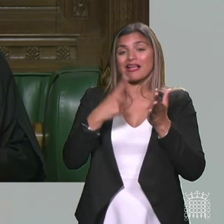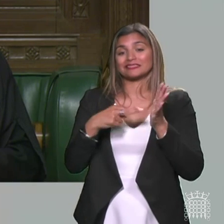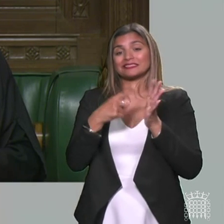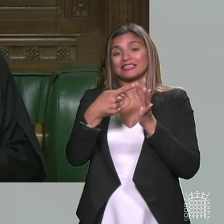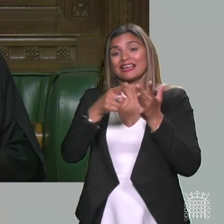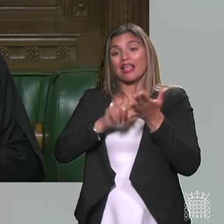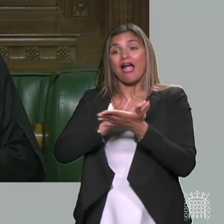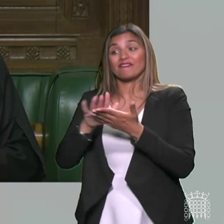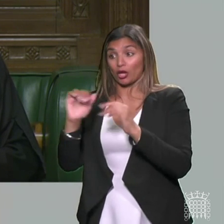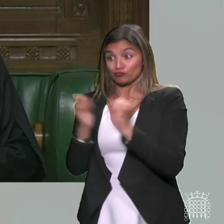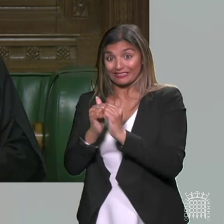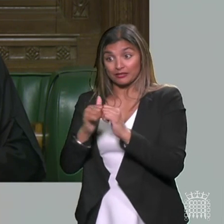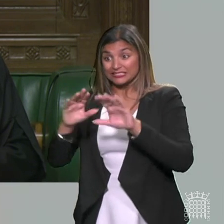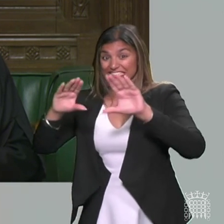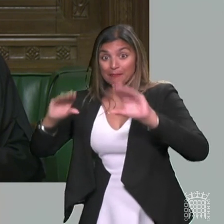Question agreed to.